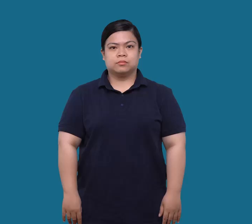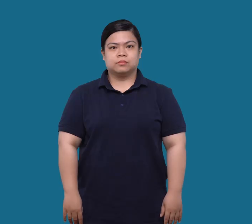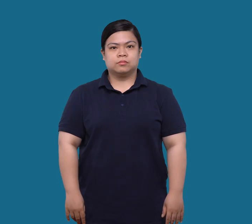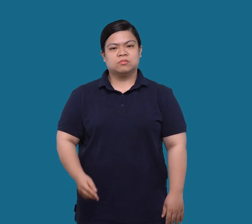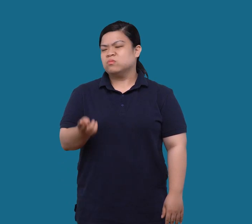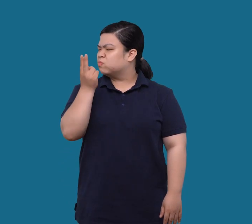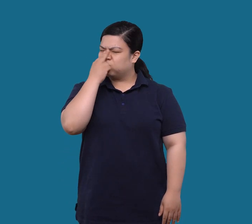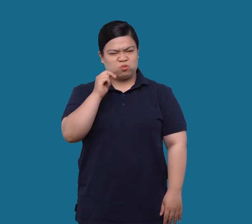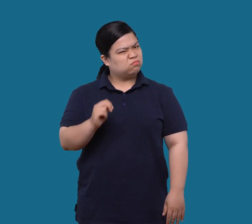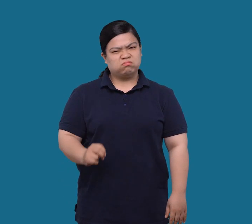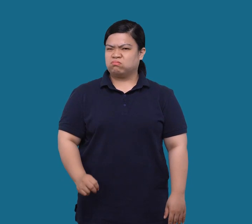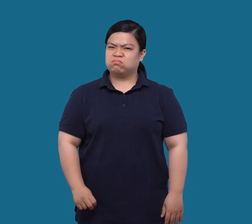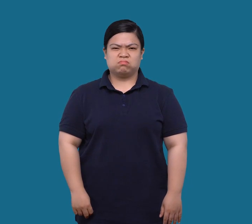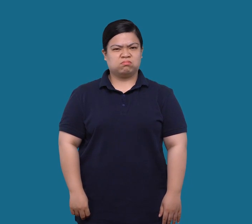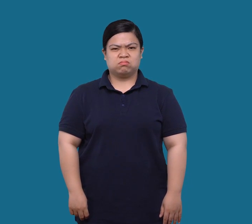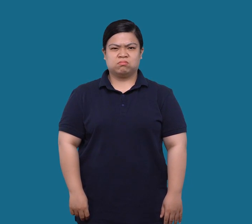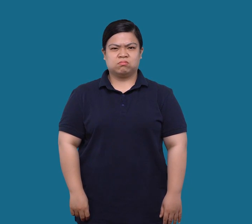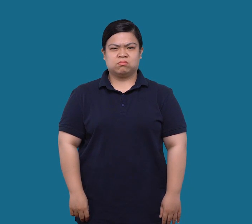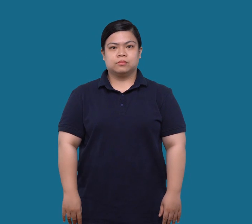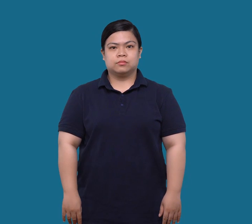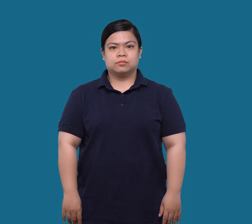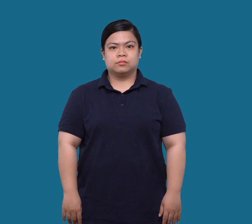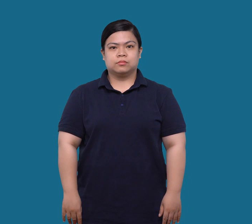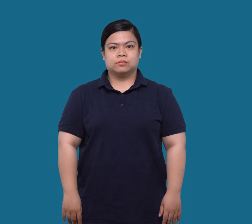không muốn